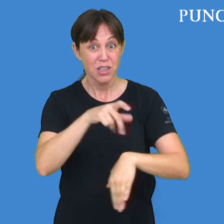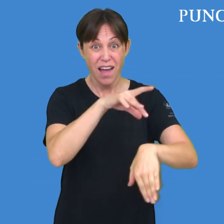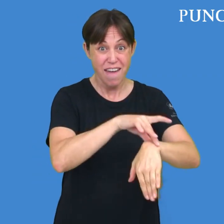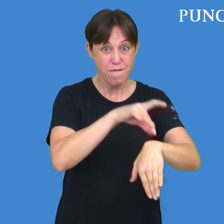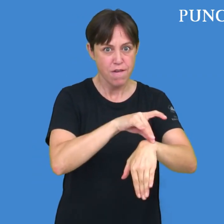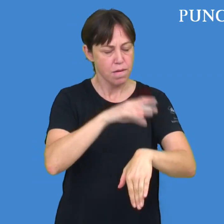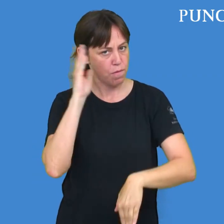enfermo